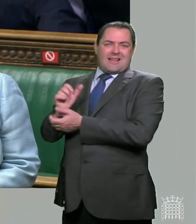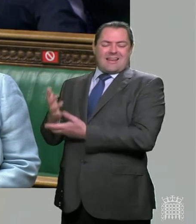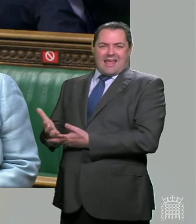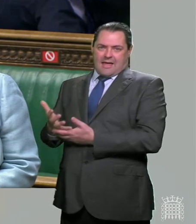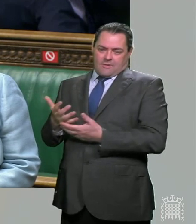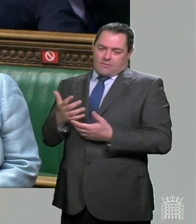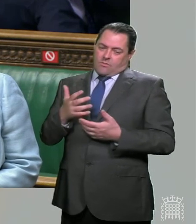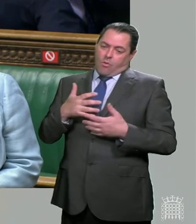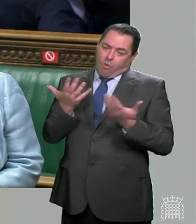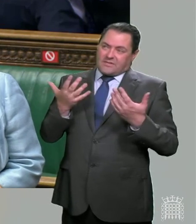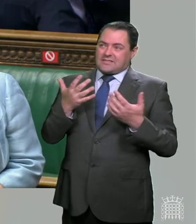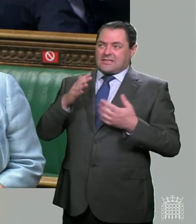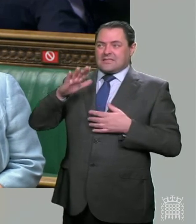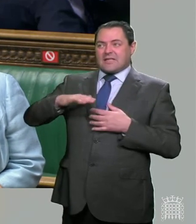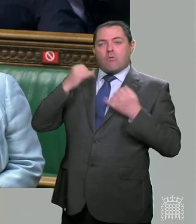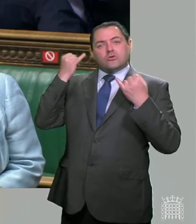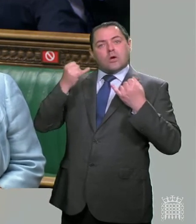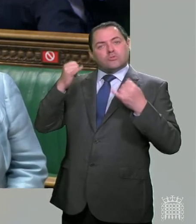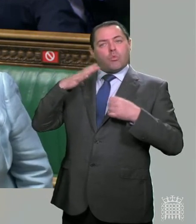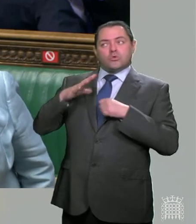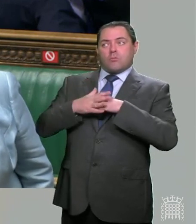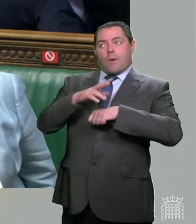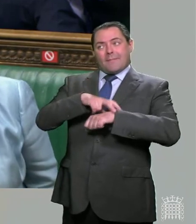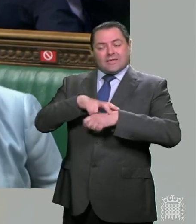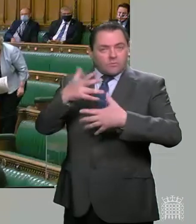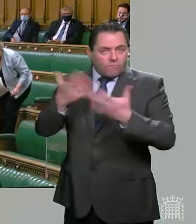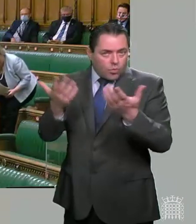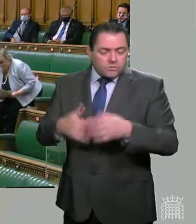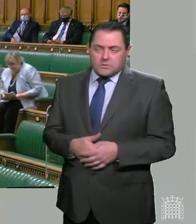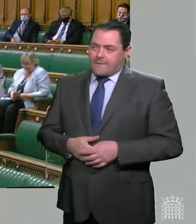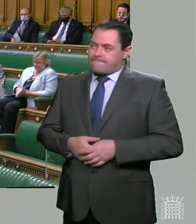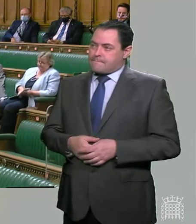Clearly, more police in South Derbyshire would be very much welcomed by our residents.